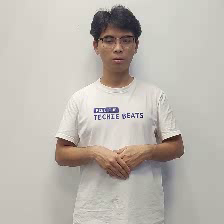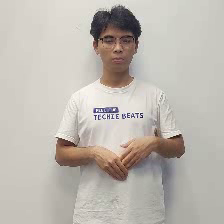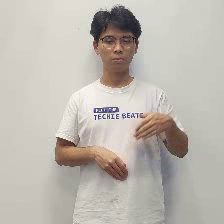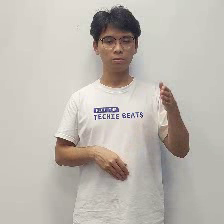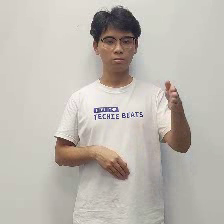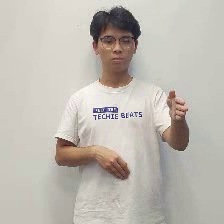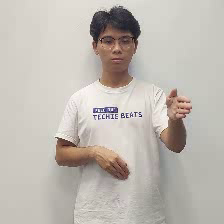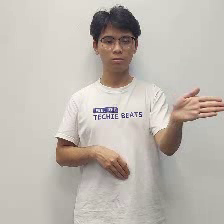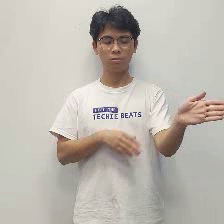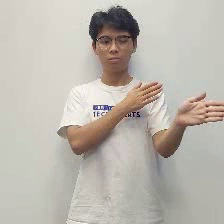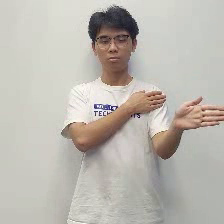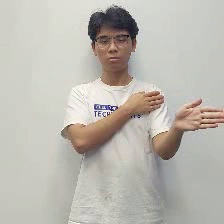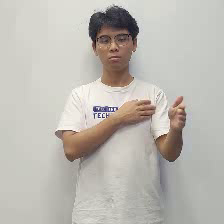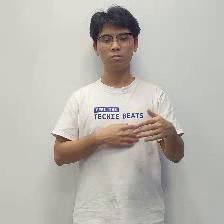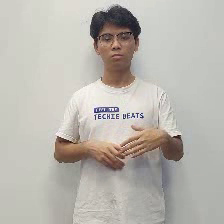Rẽ trái